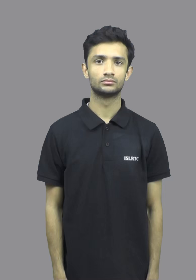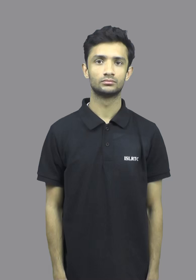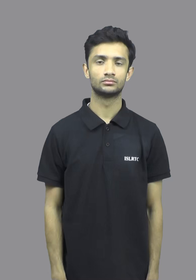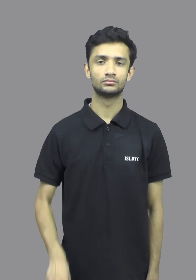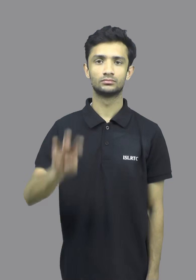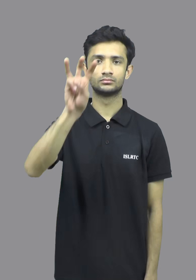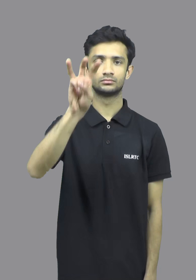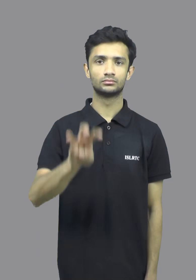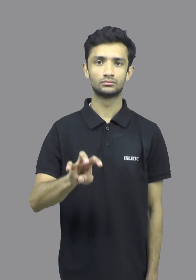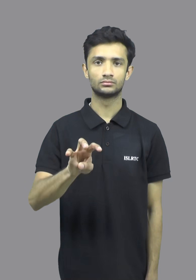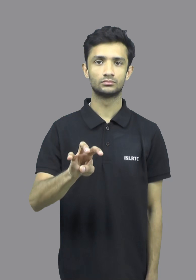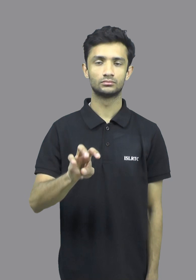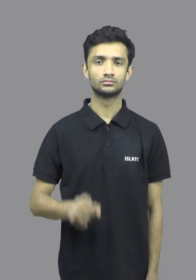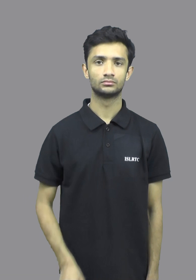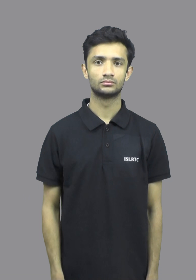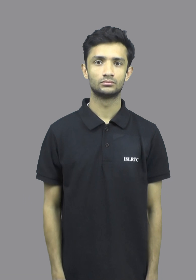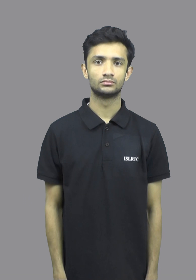Wales